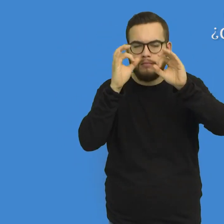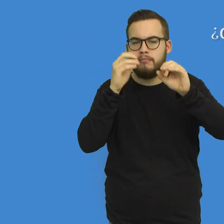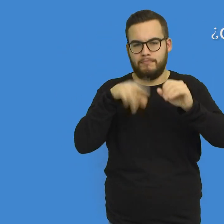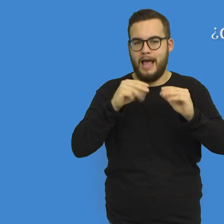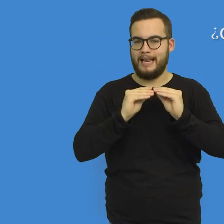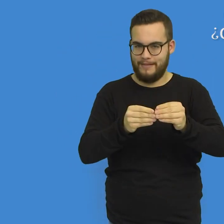verdad